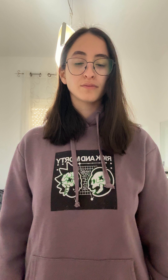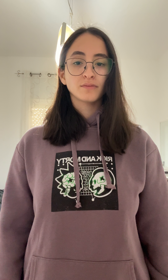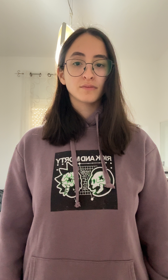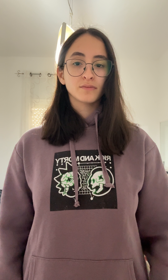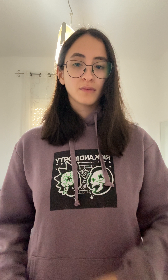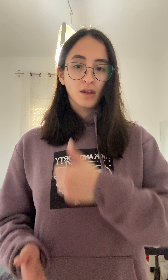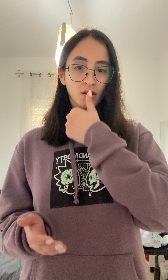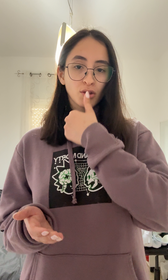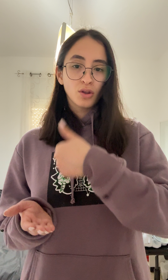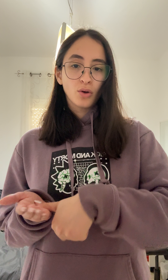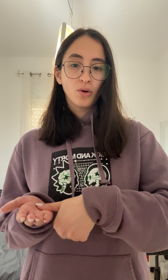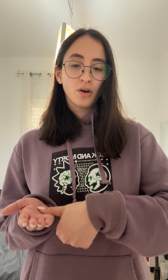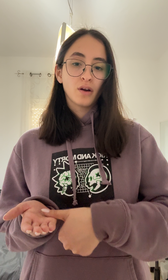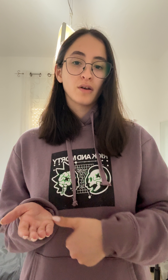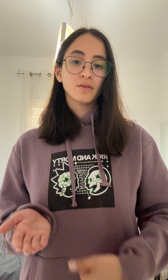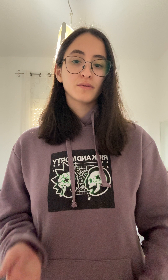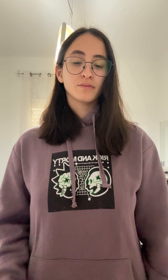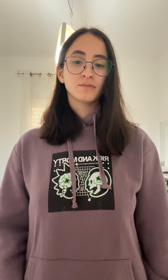דואר